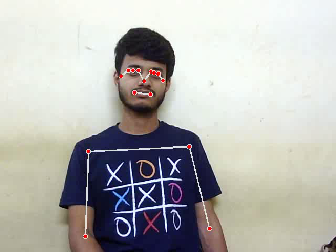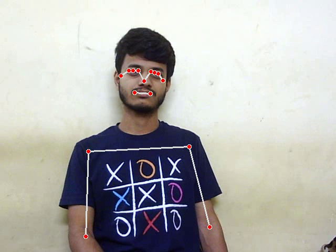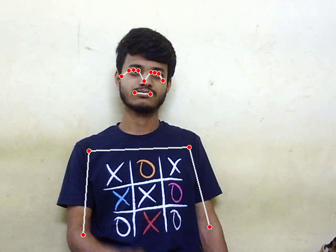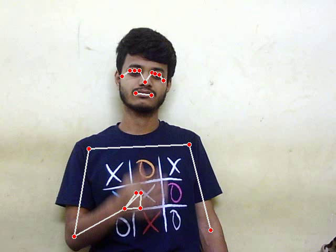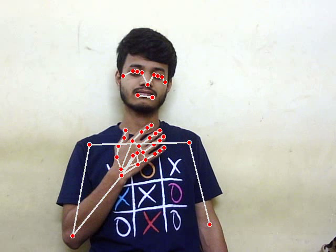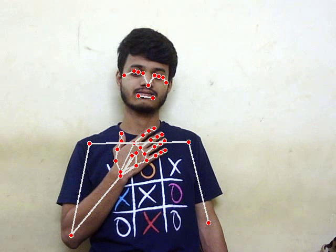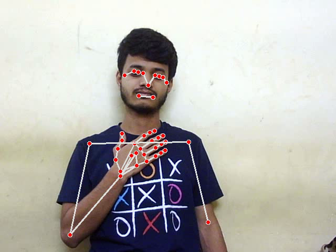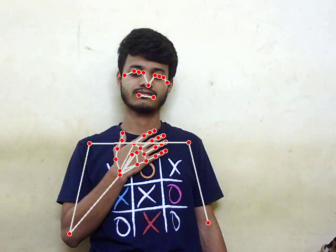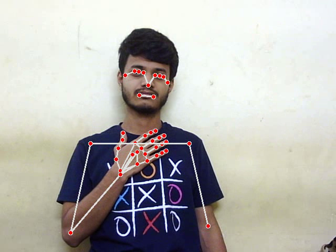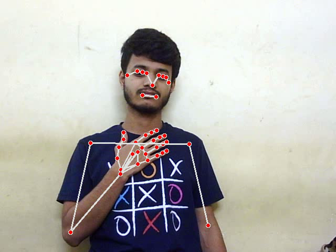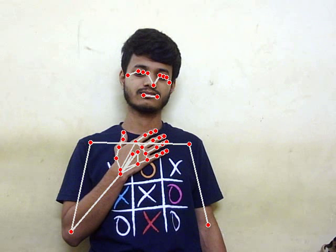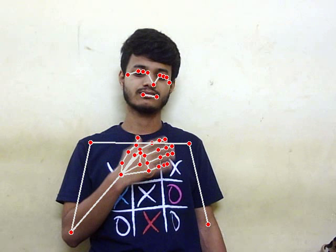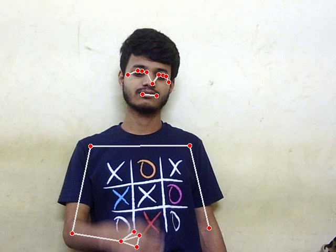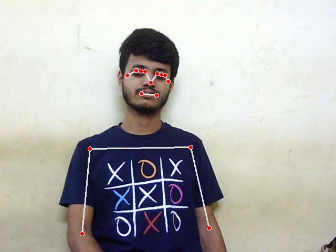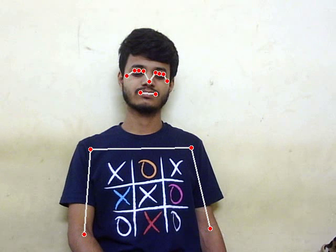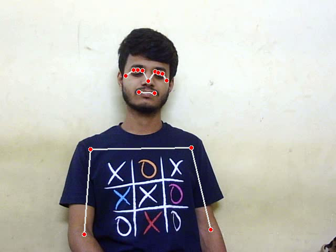my